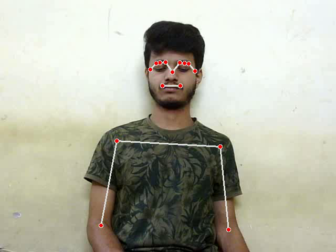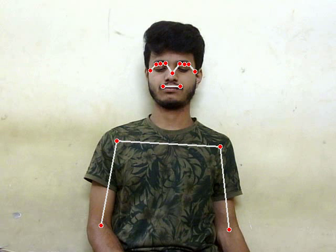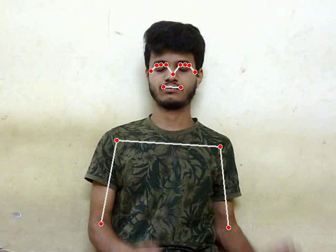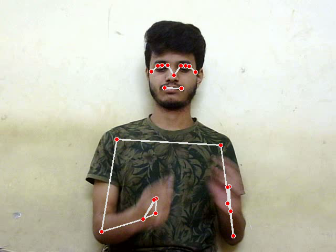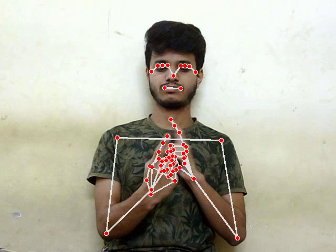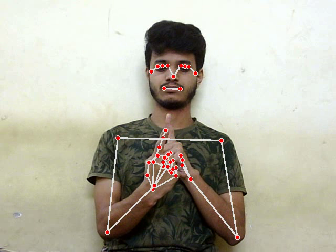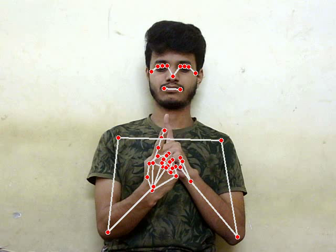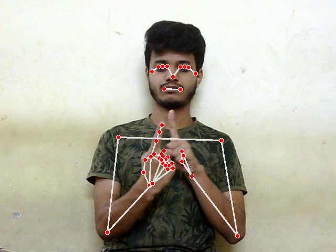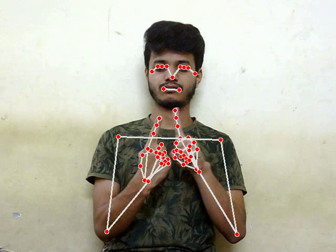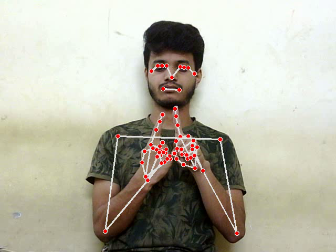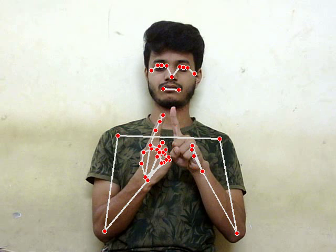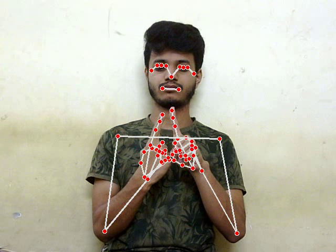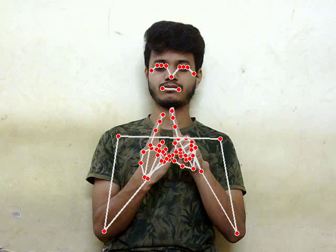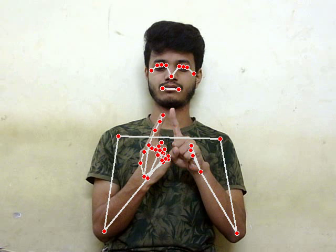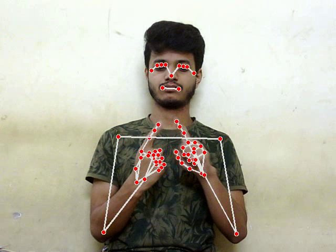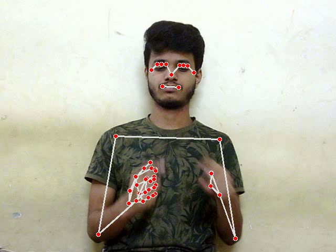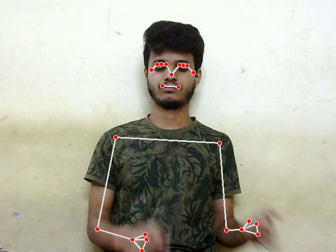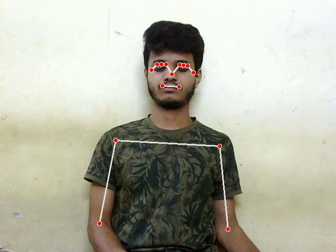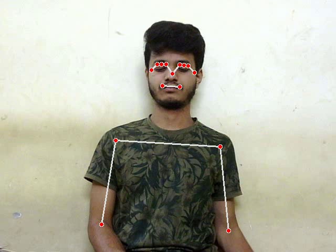meet